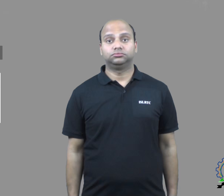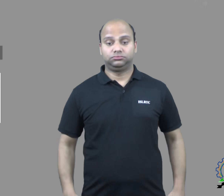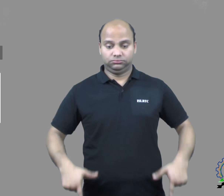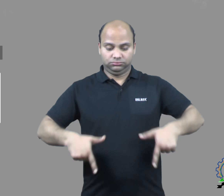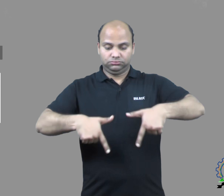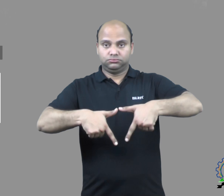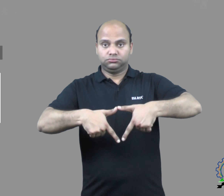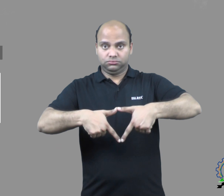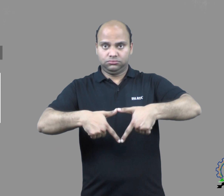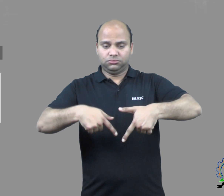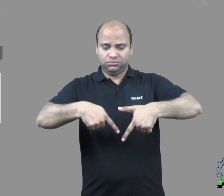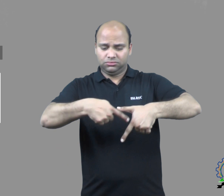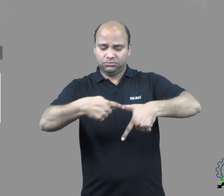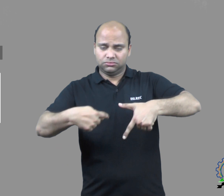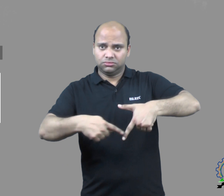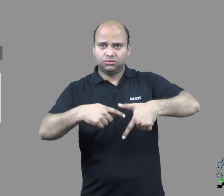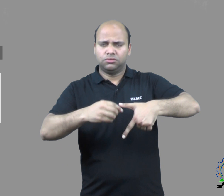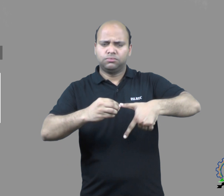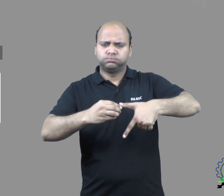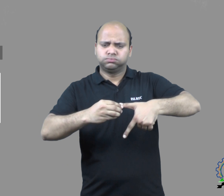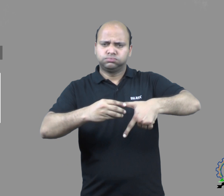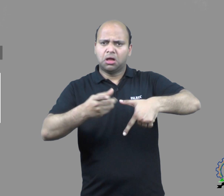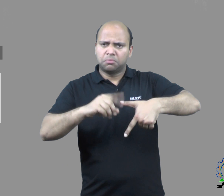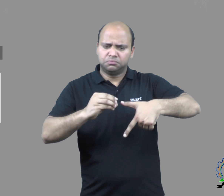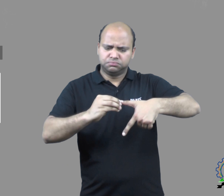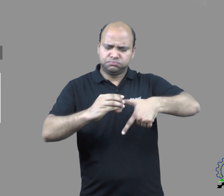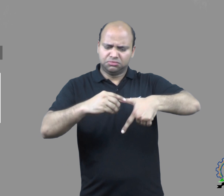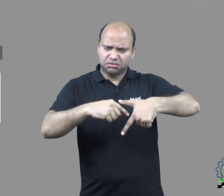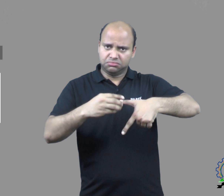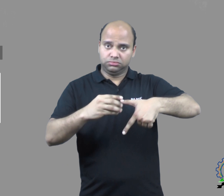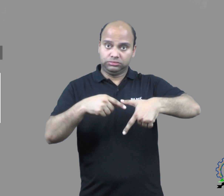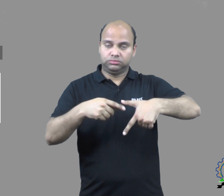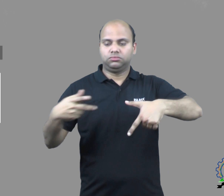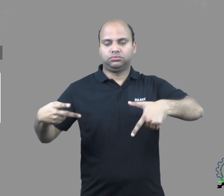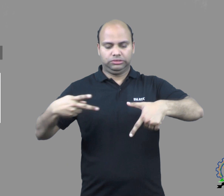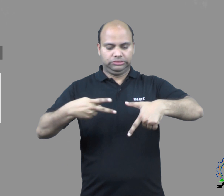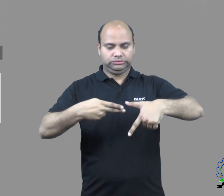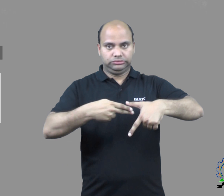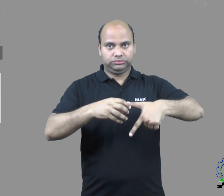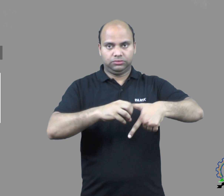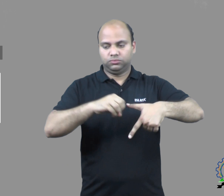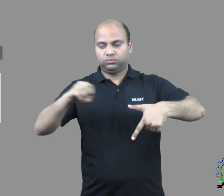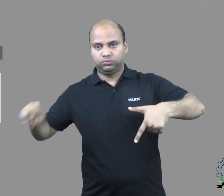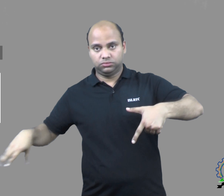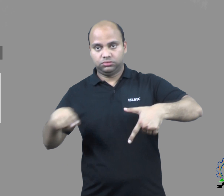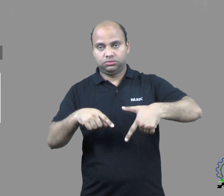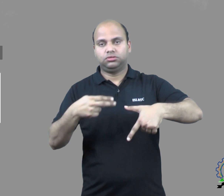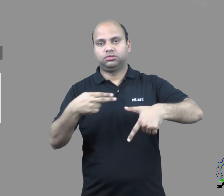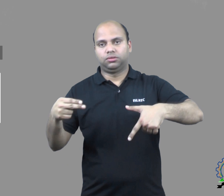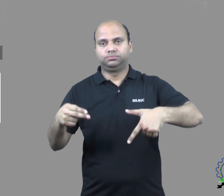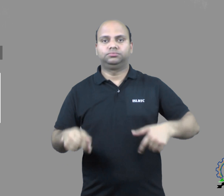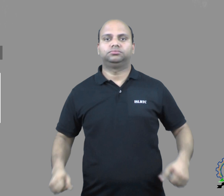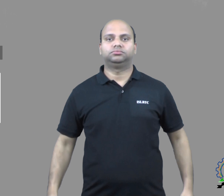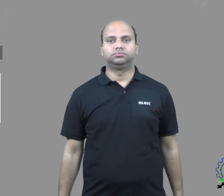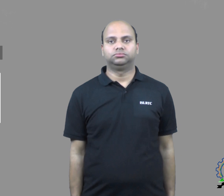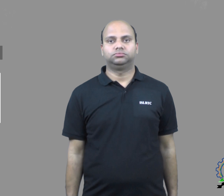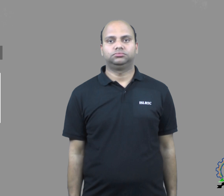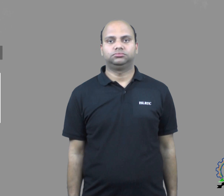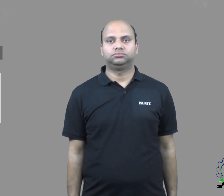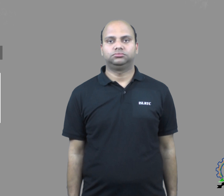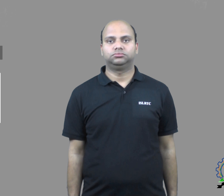Myomectomy